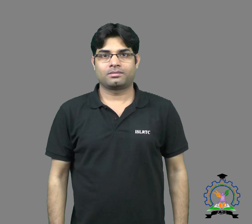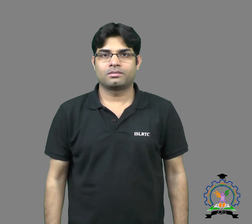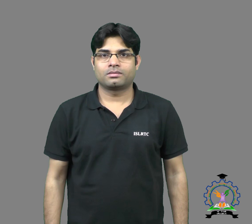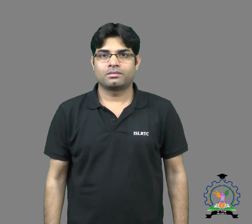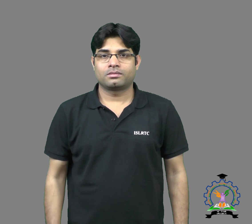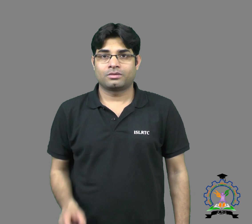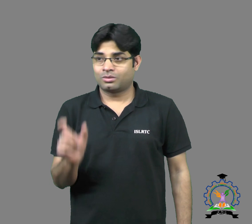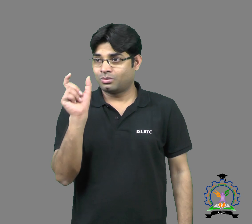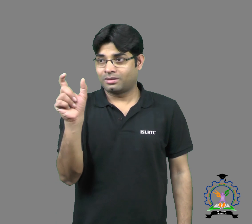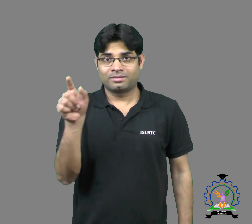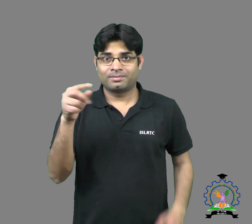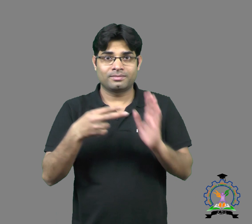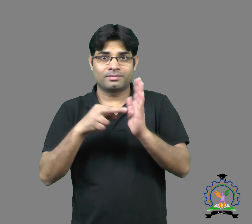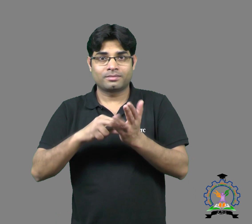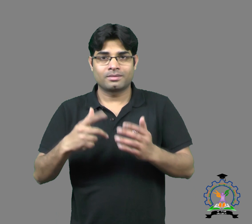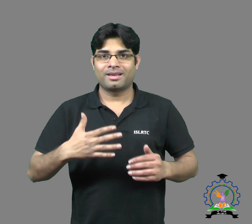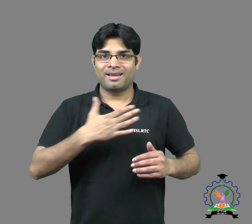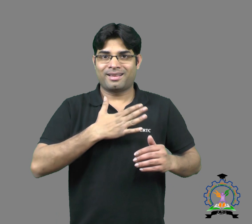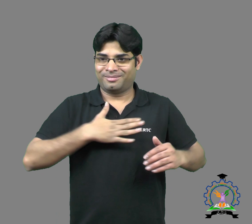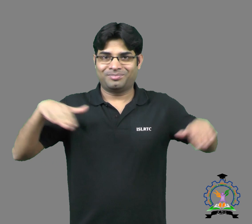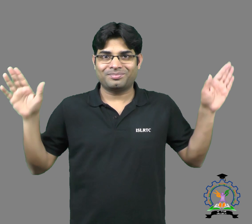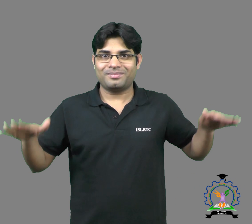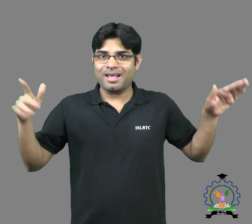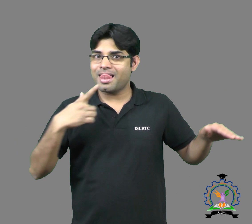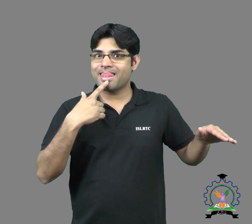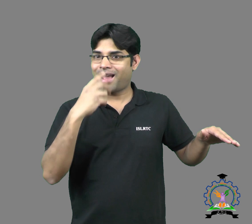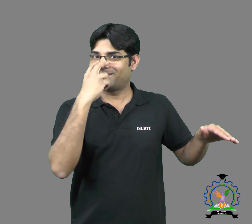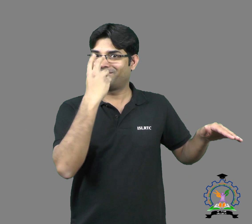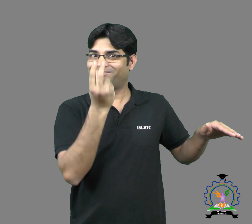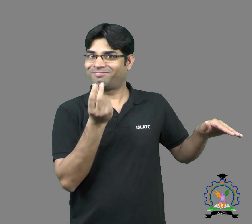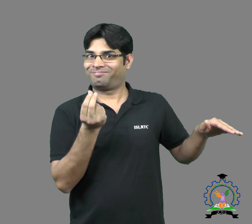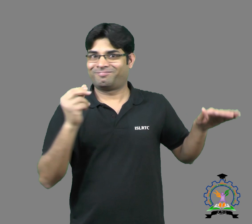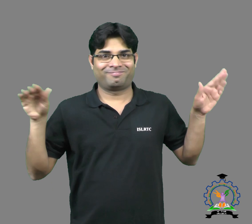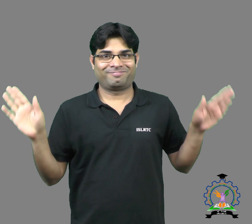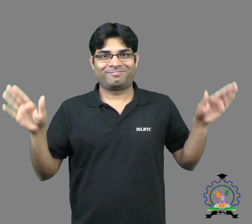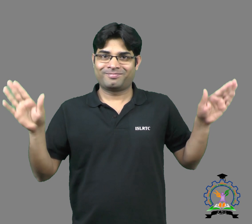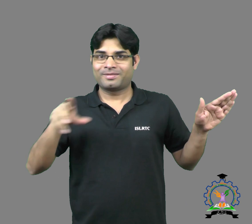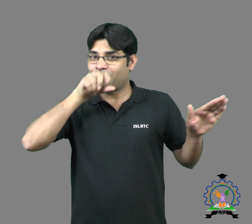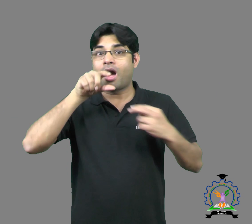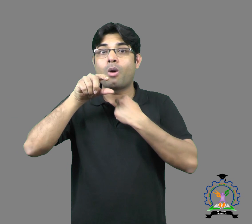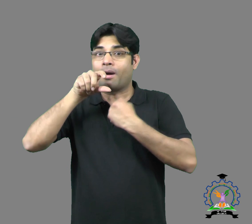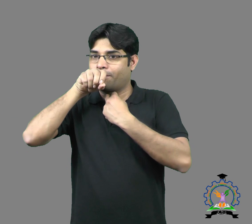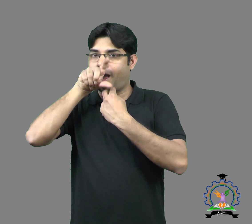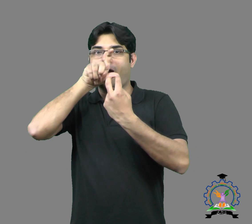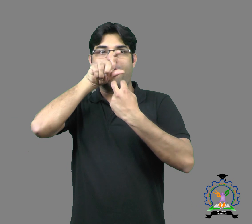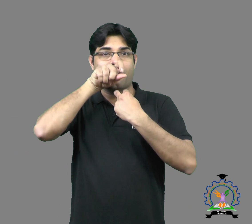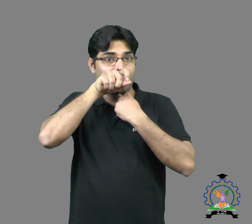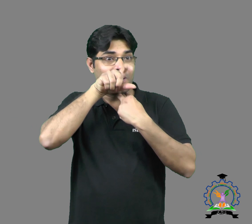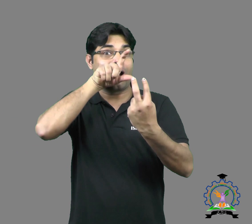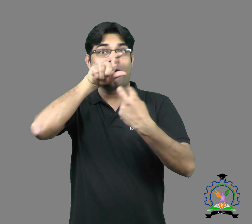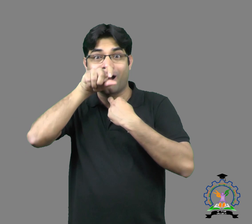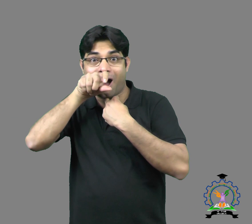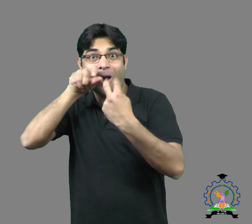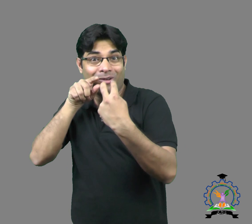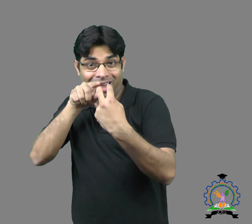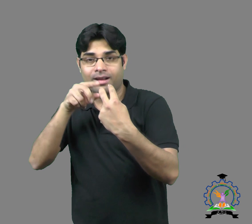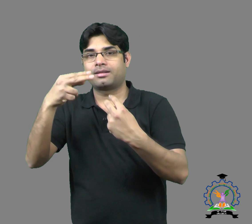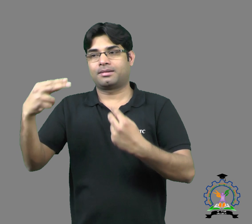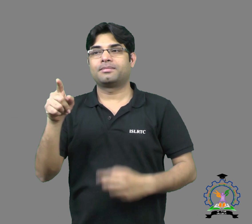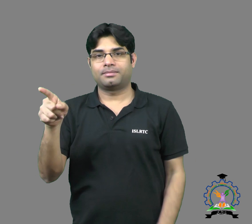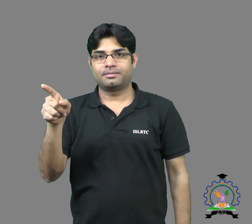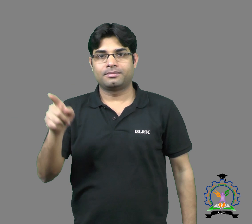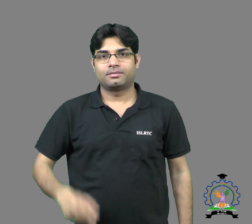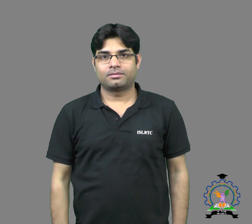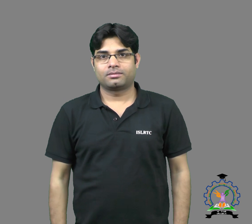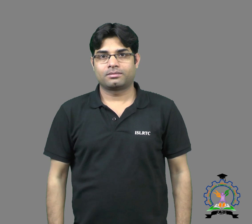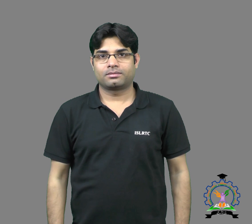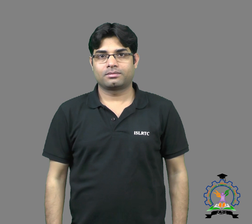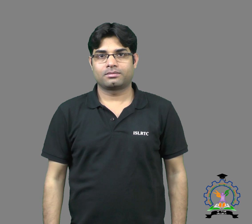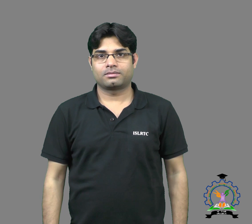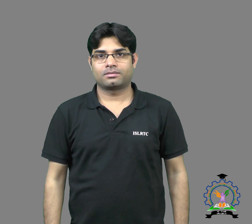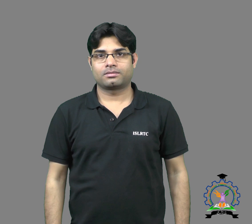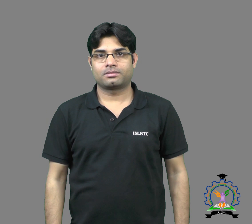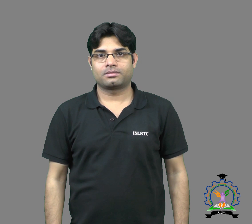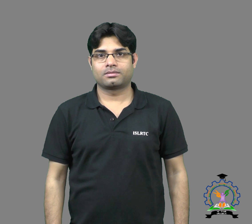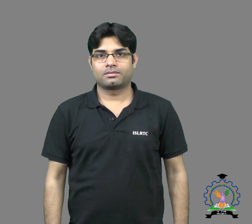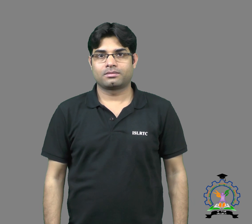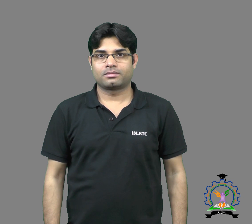Squawk (Parrot)